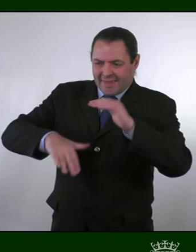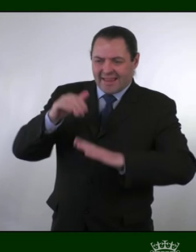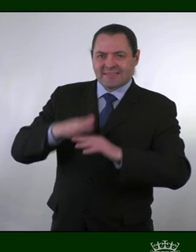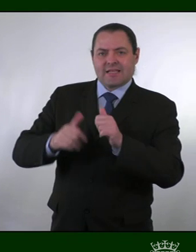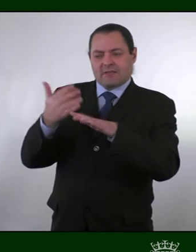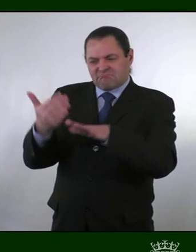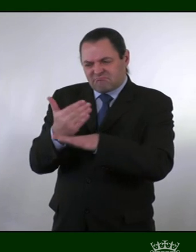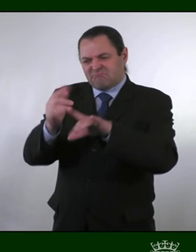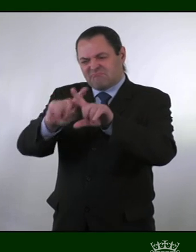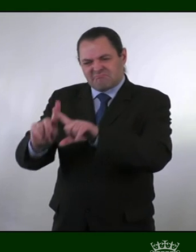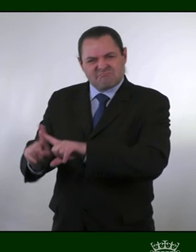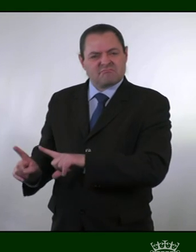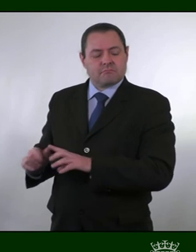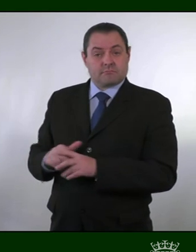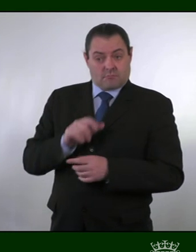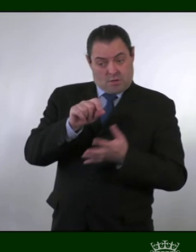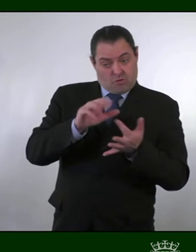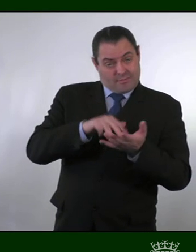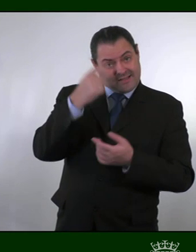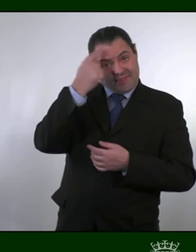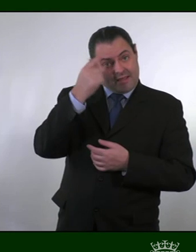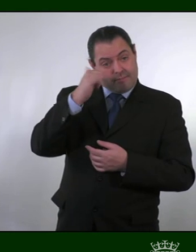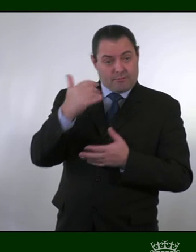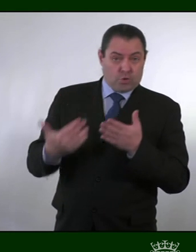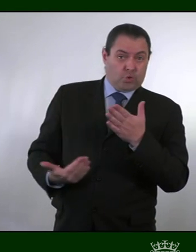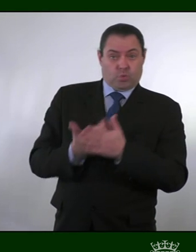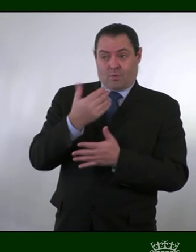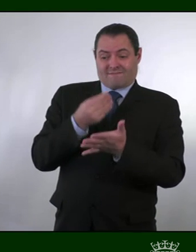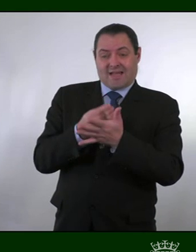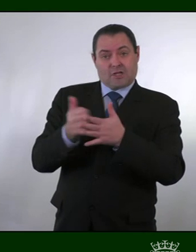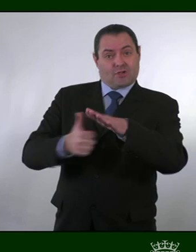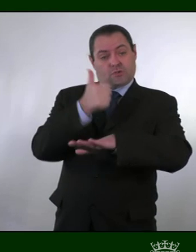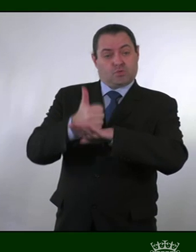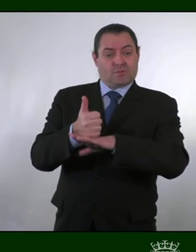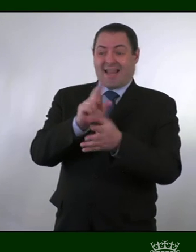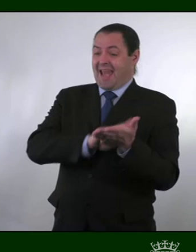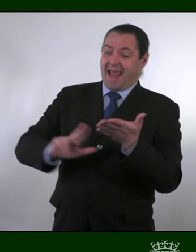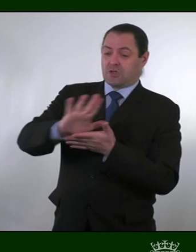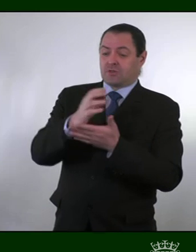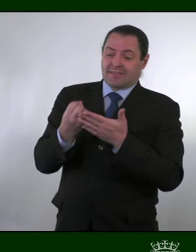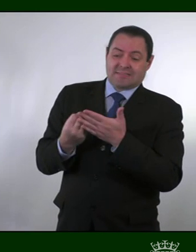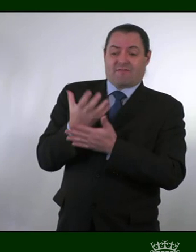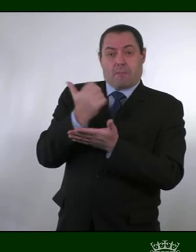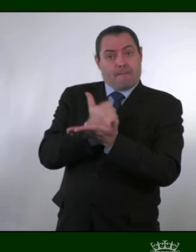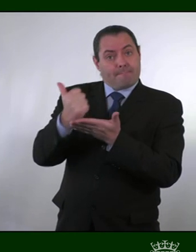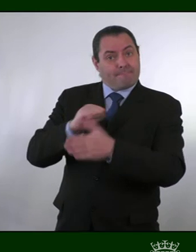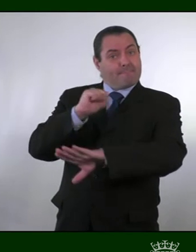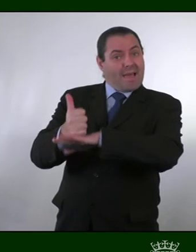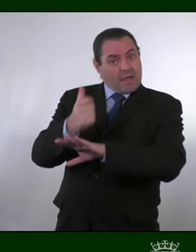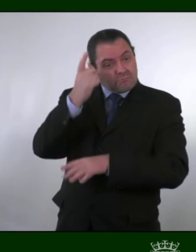Will the Prime Minister consider launching a new financial institution such as a national development bank to help to achieve this?